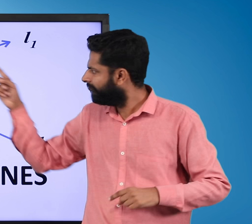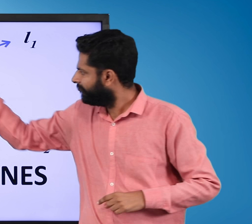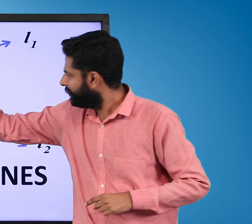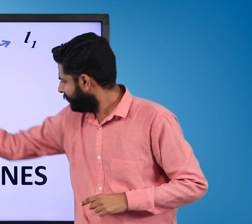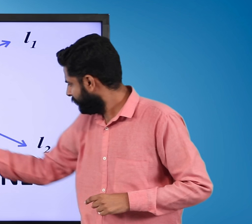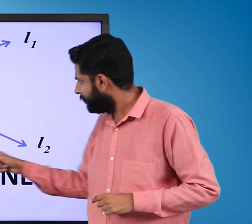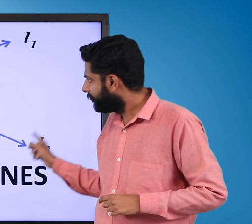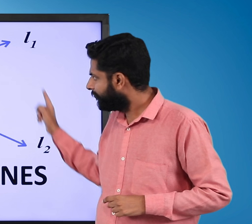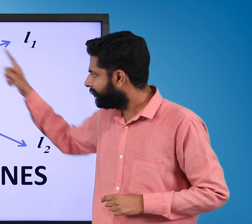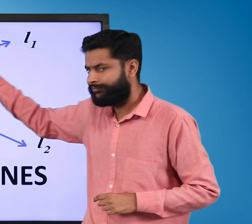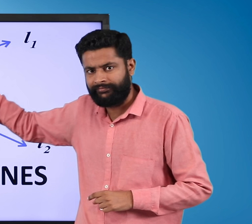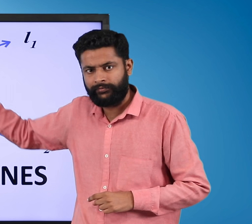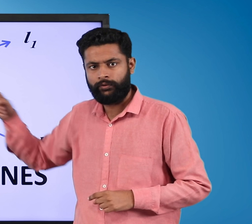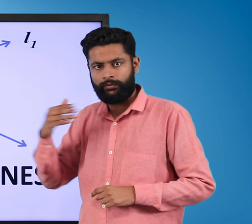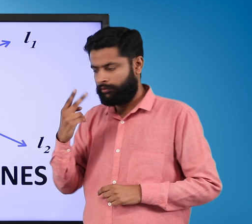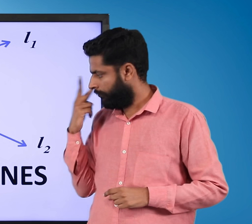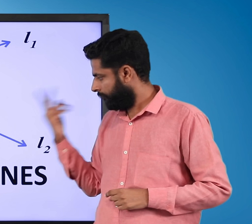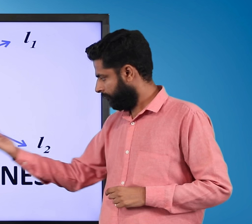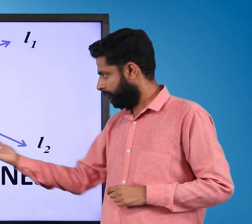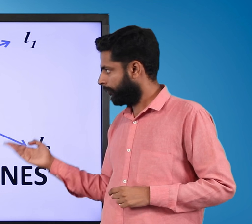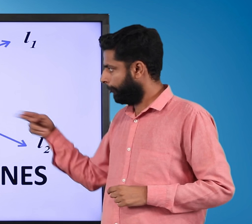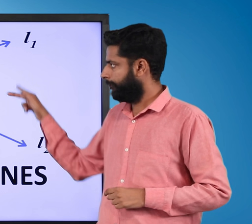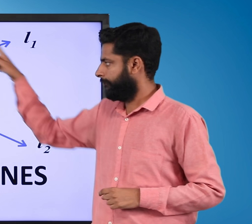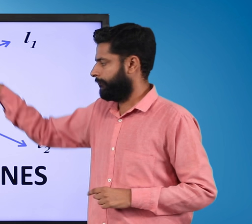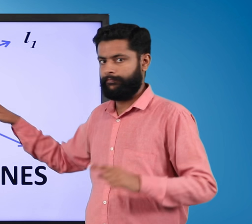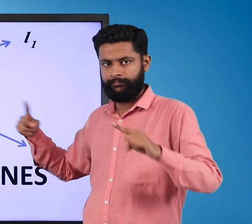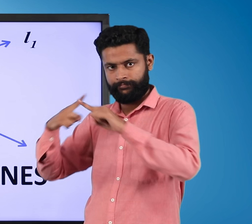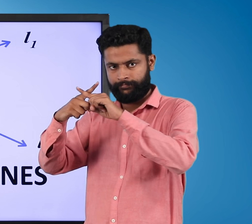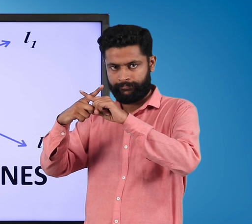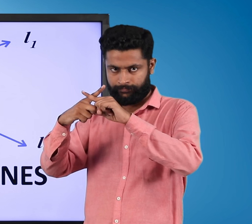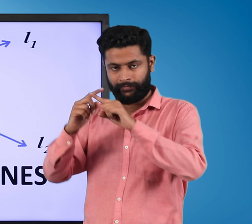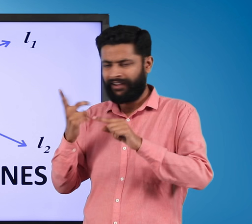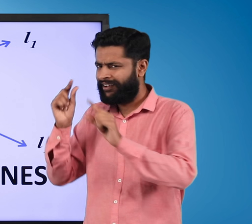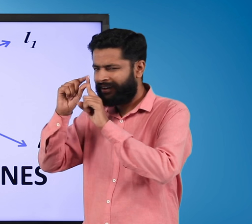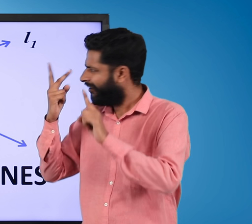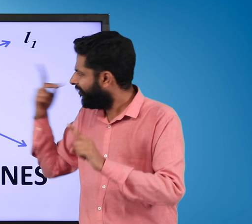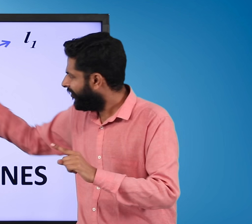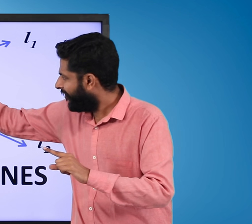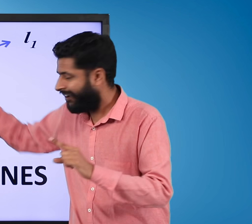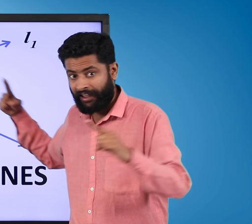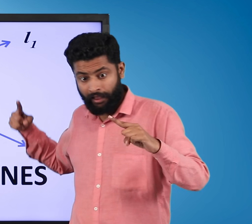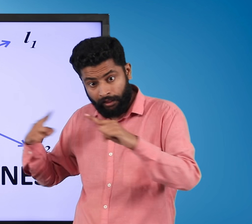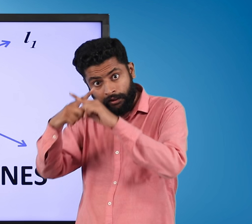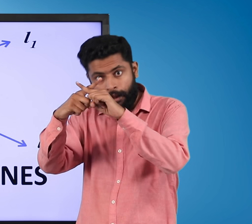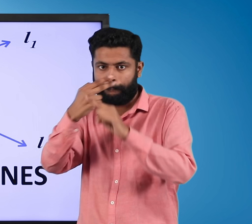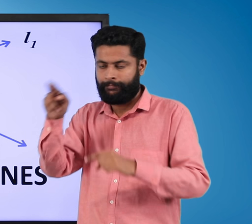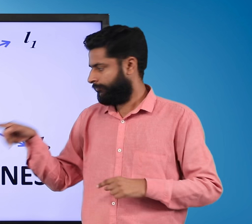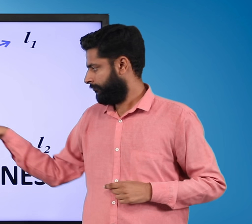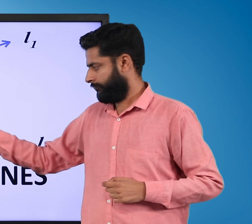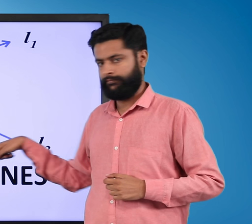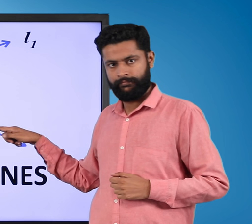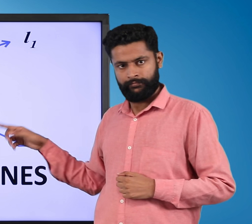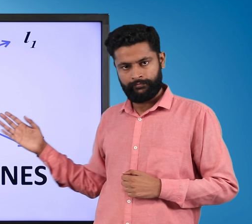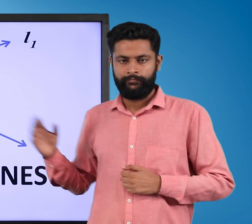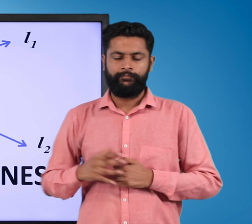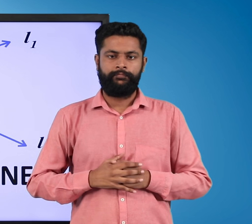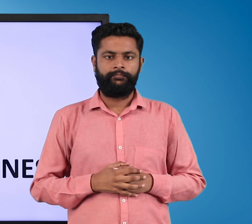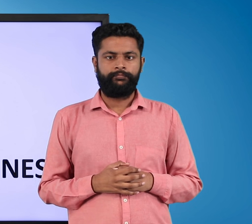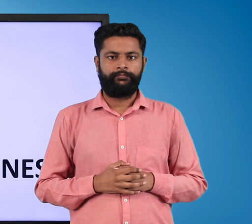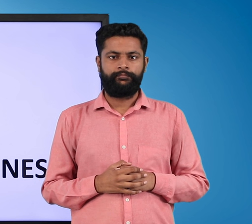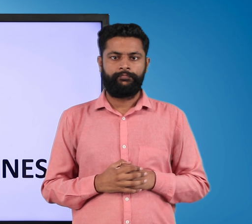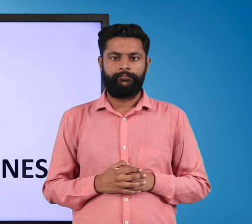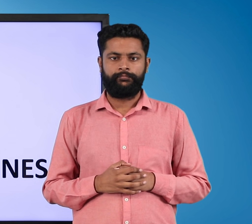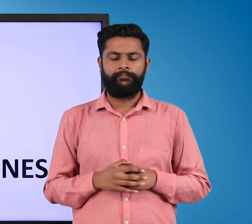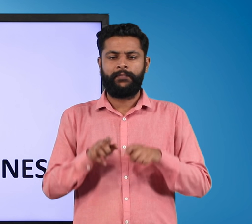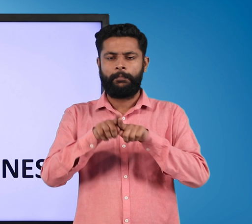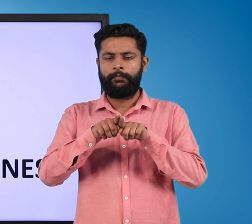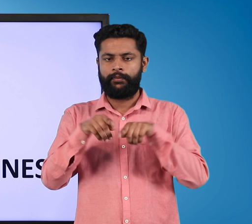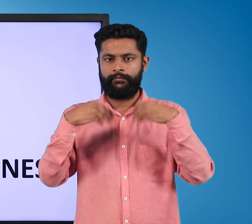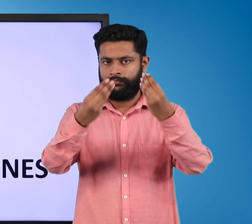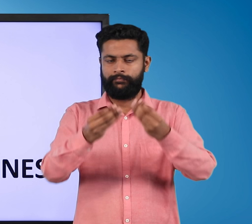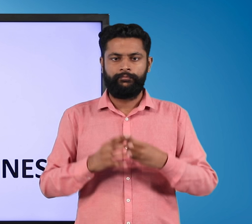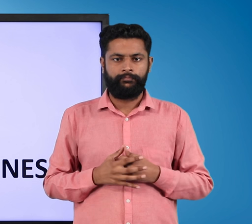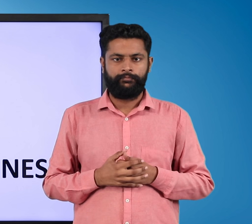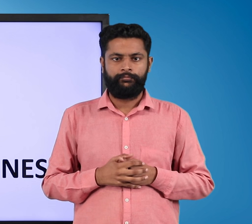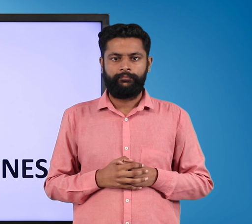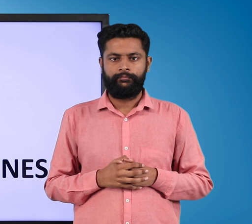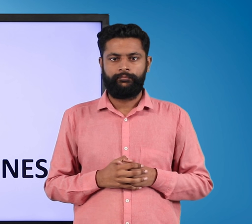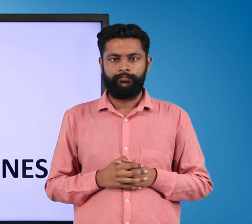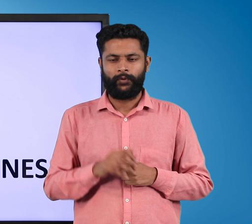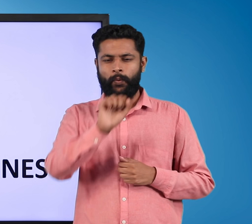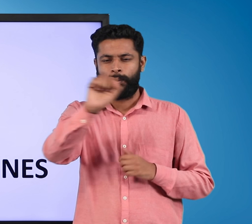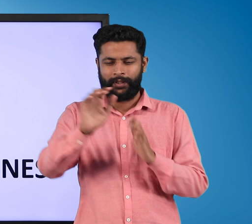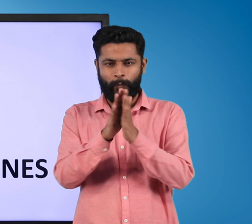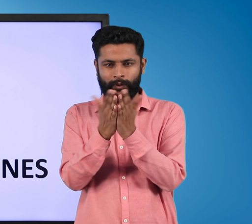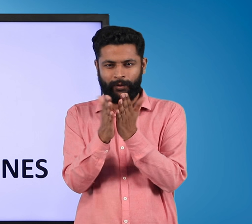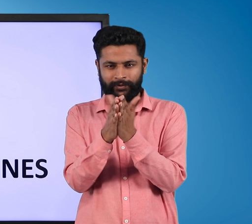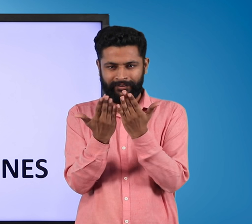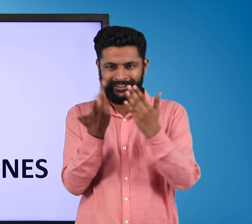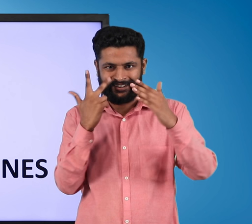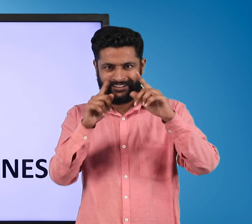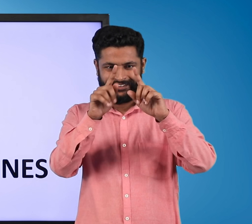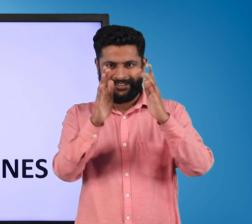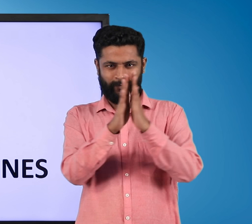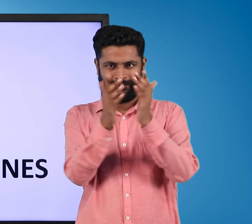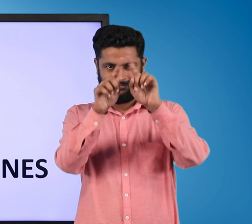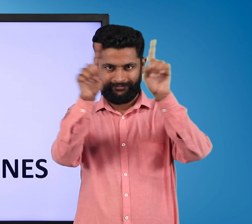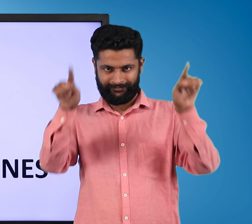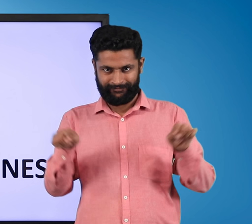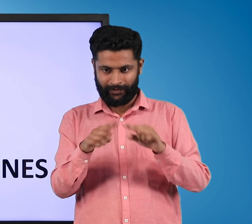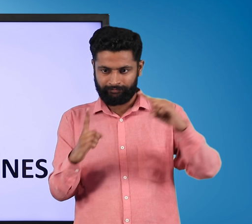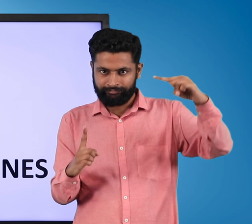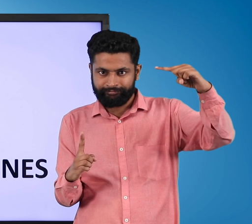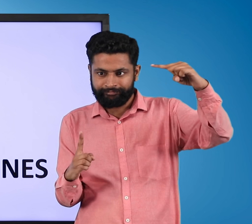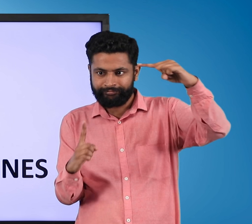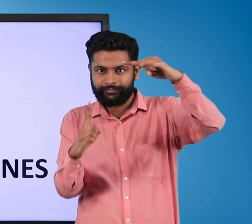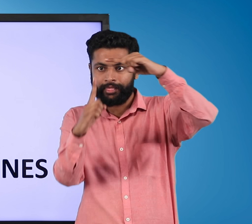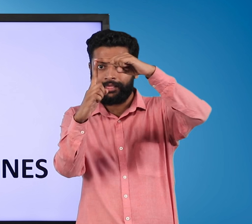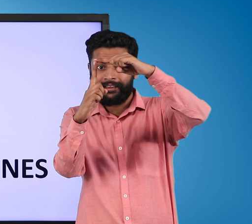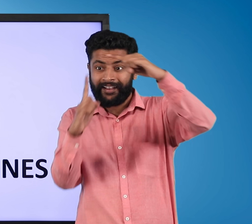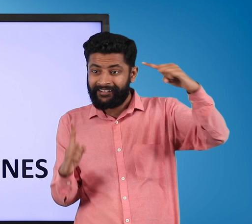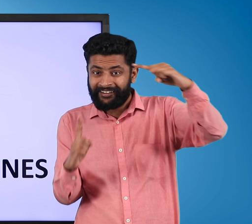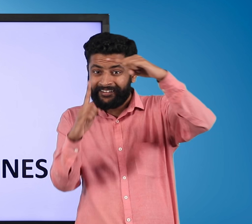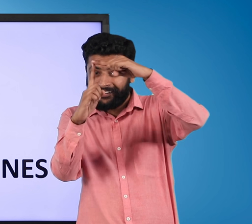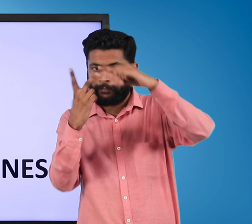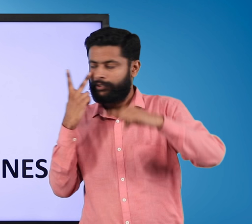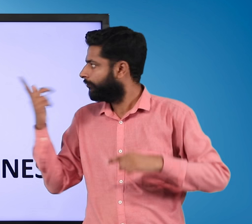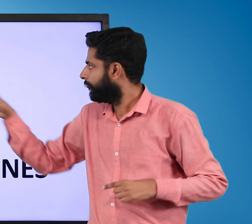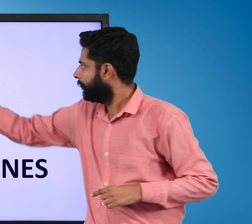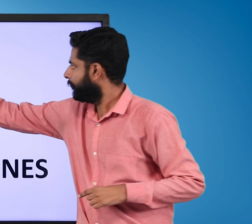The two lines L1 and L2 intersect each other at P. For example The sides or edges of your notebook are intersecting lines Because they meet at the corner